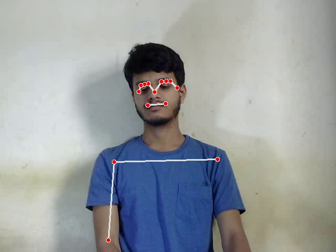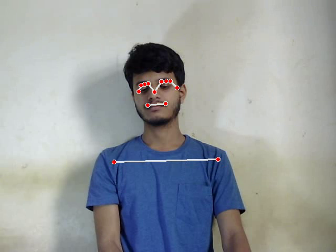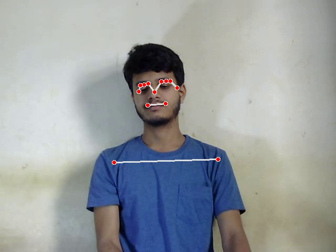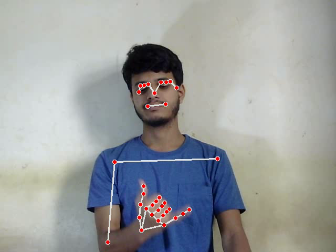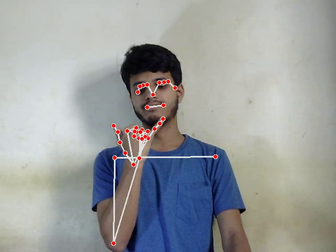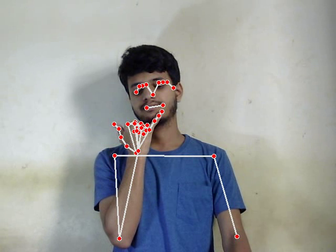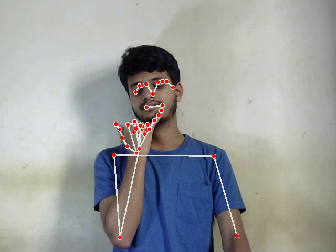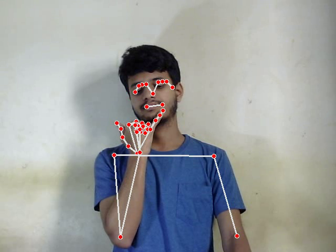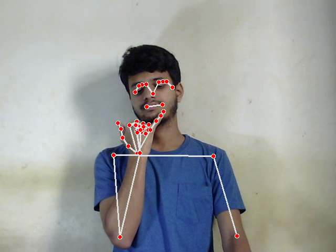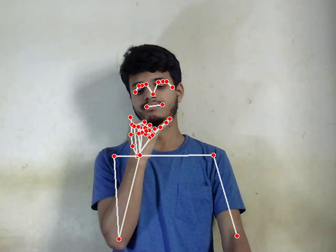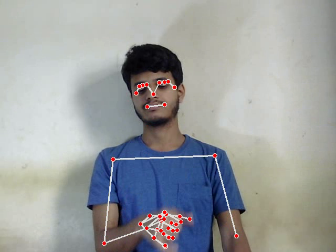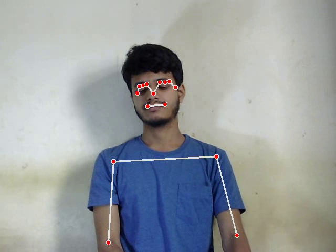wrong